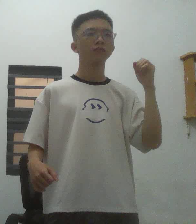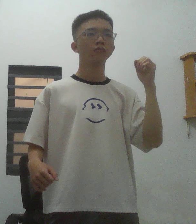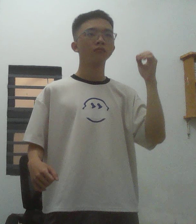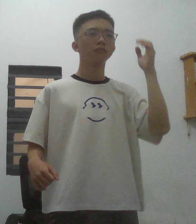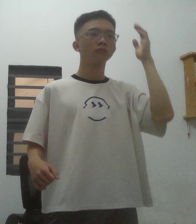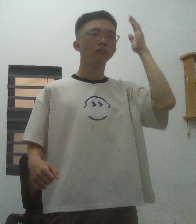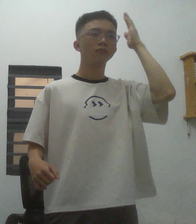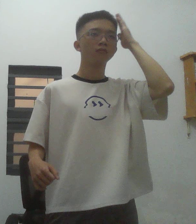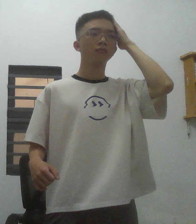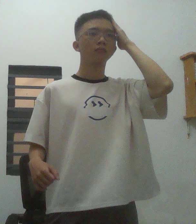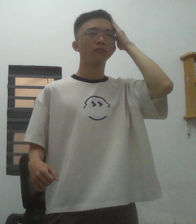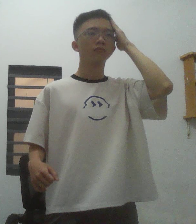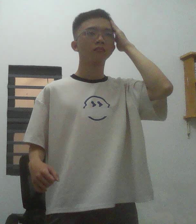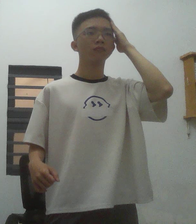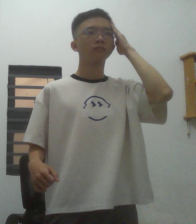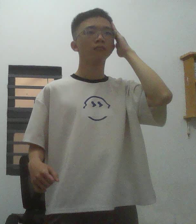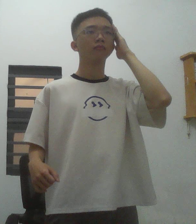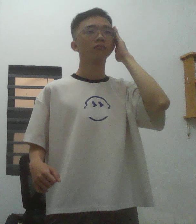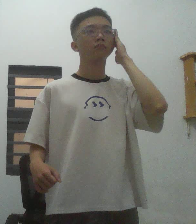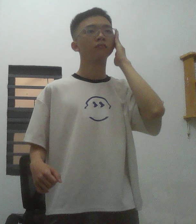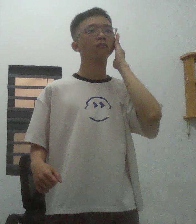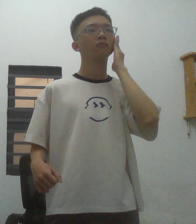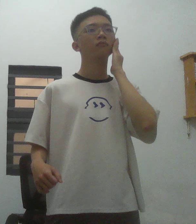dep